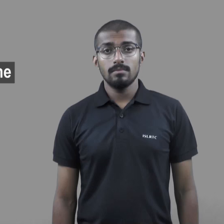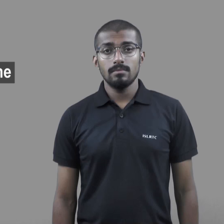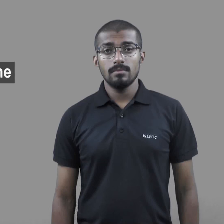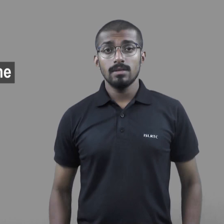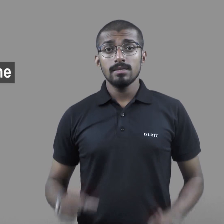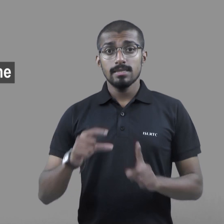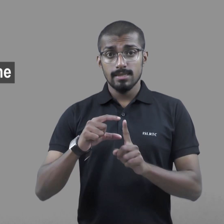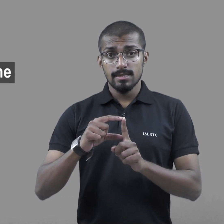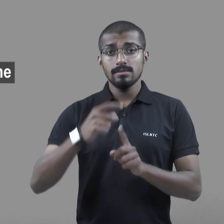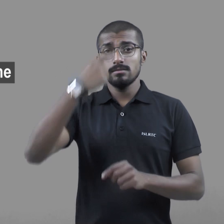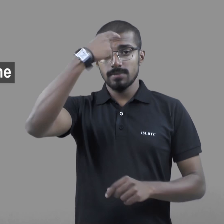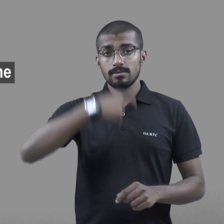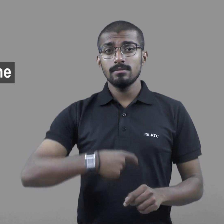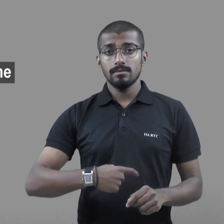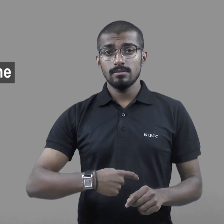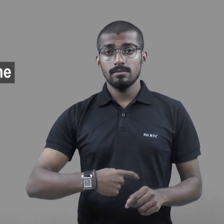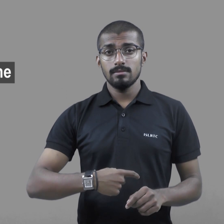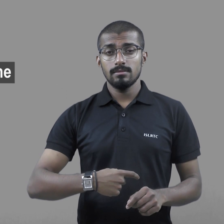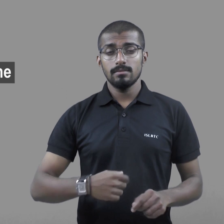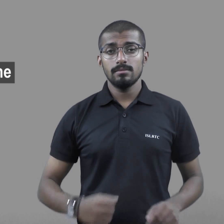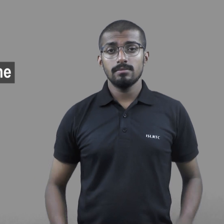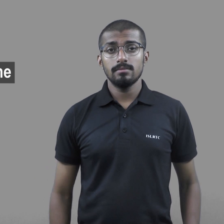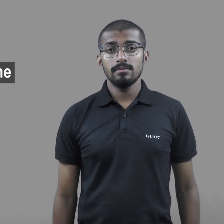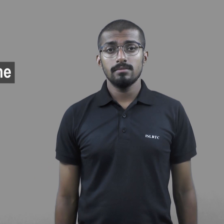Discipline